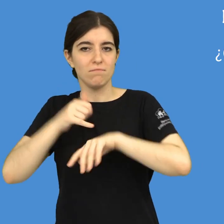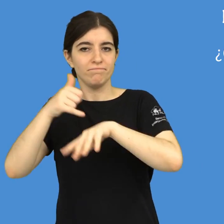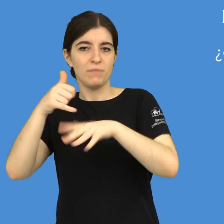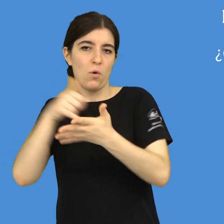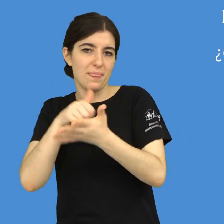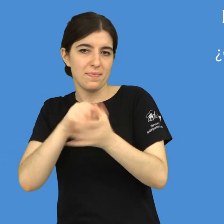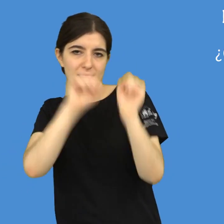debil